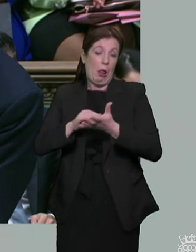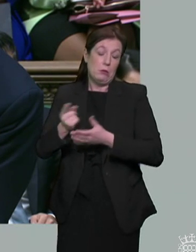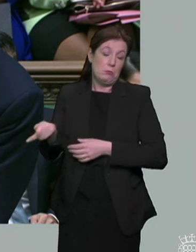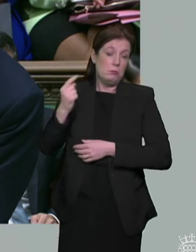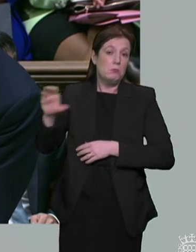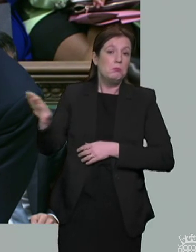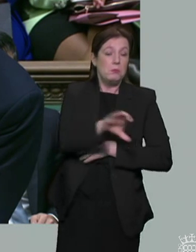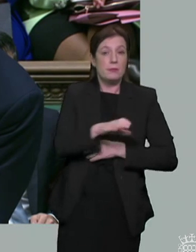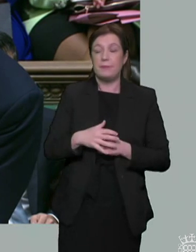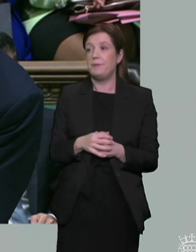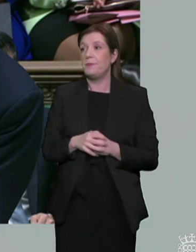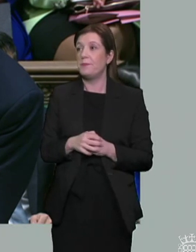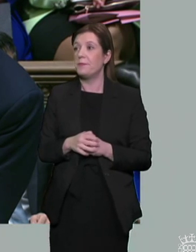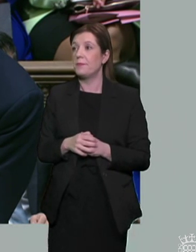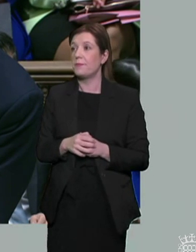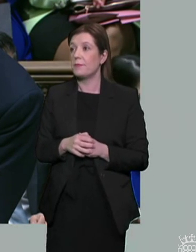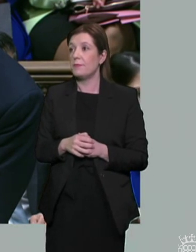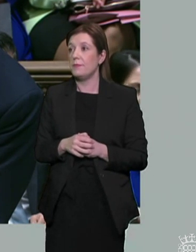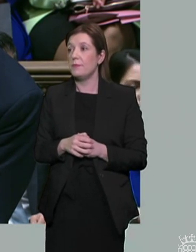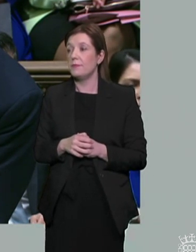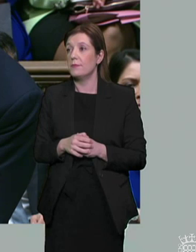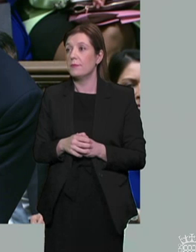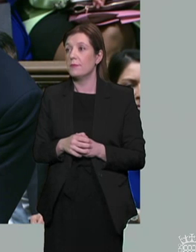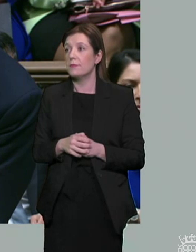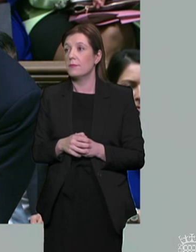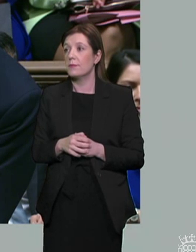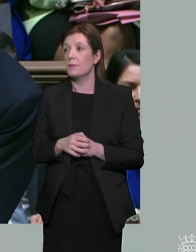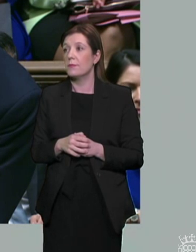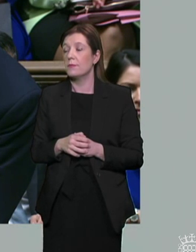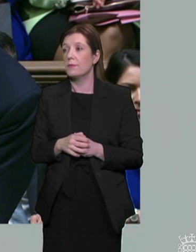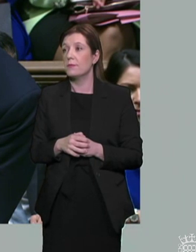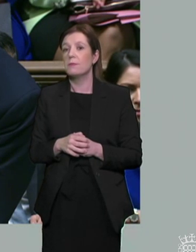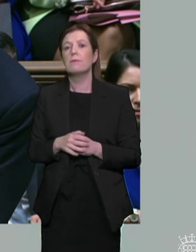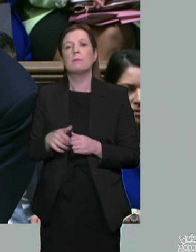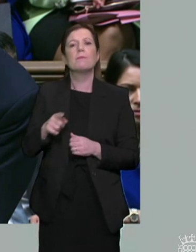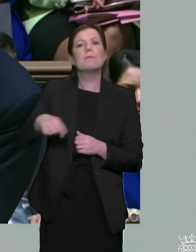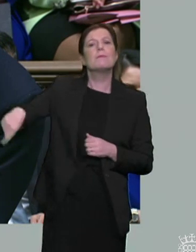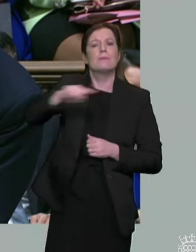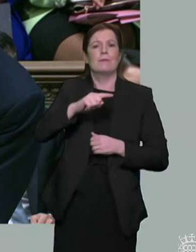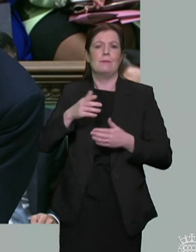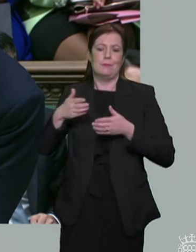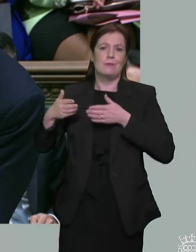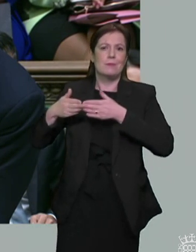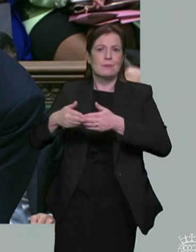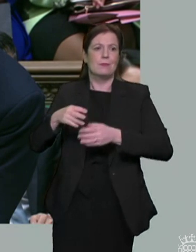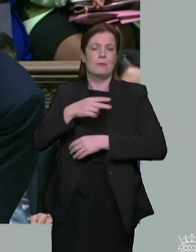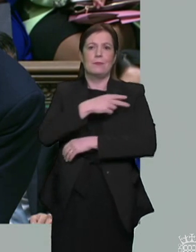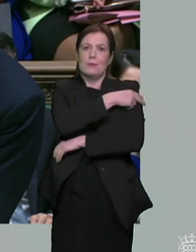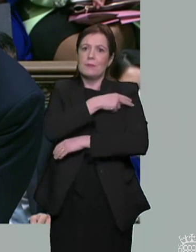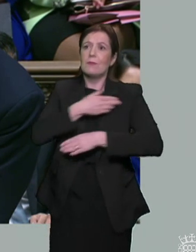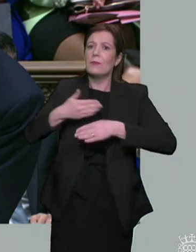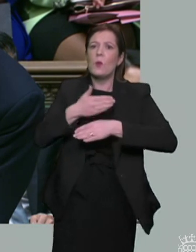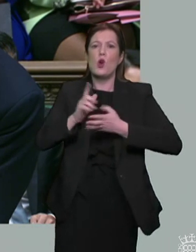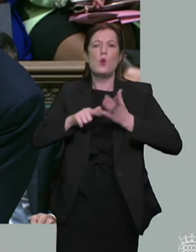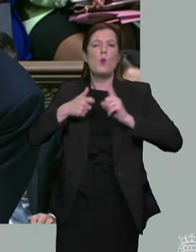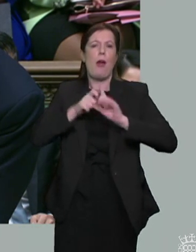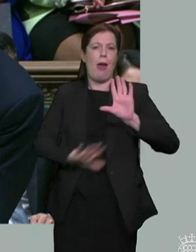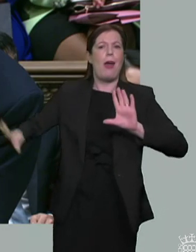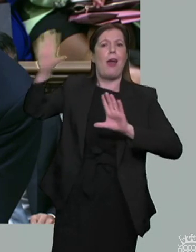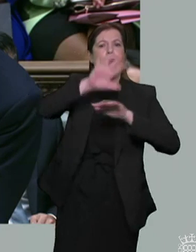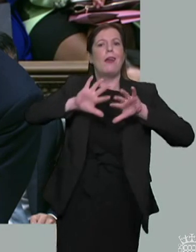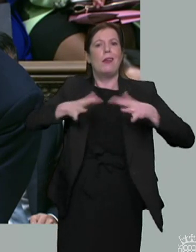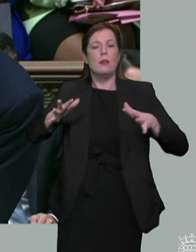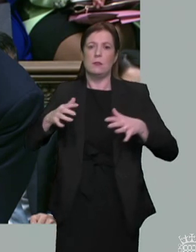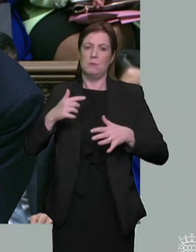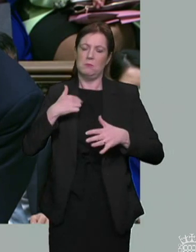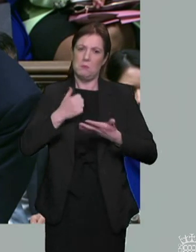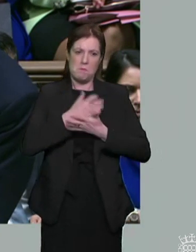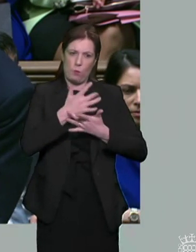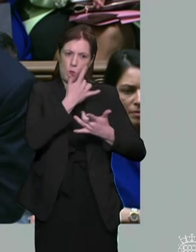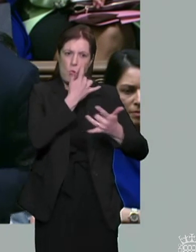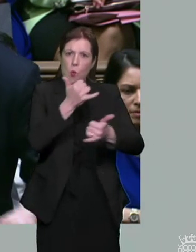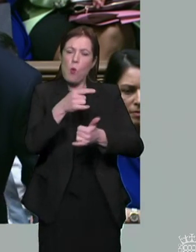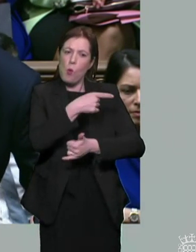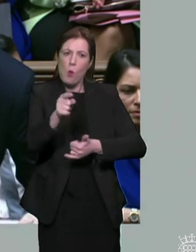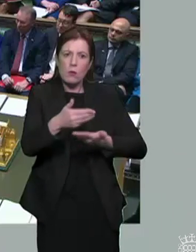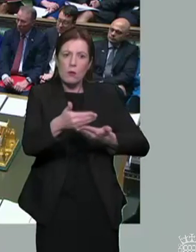In addition, we will be taking steps to protect all mariners who are working in UK waters and ensure that they are paid the living wage.